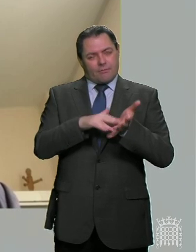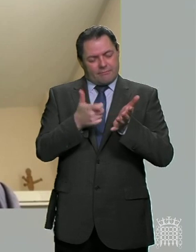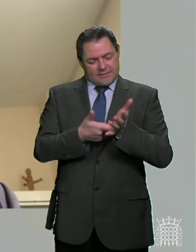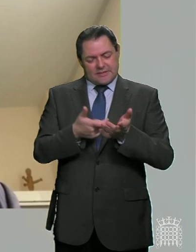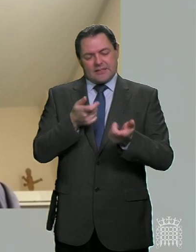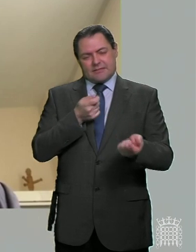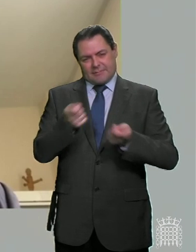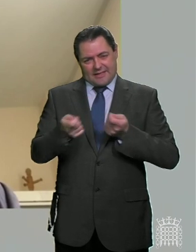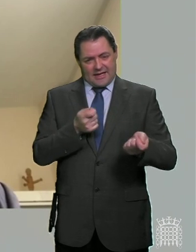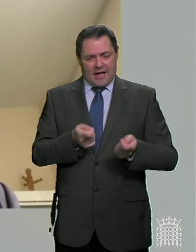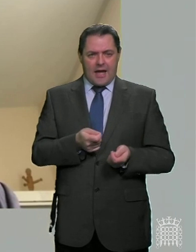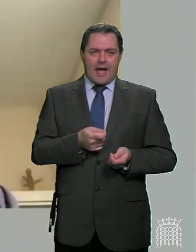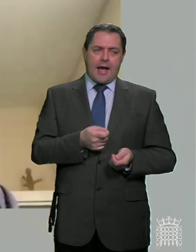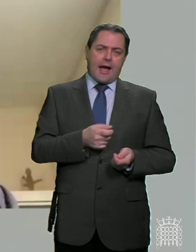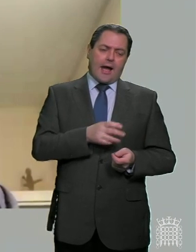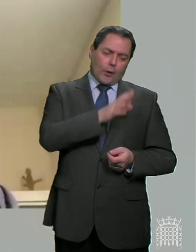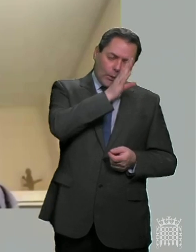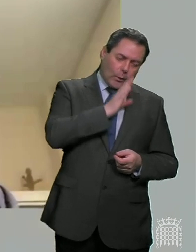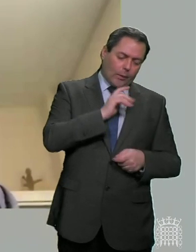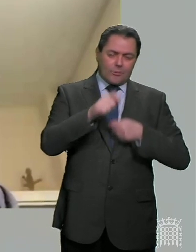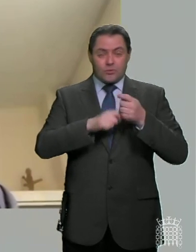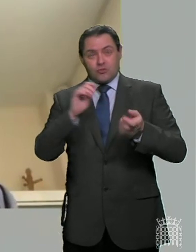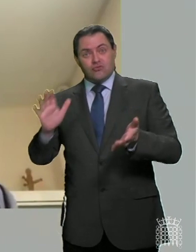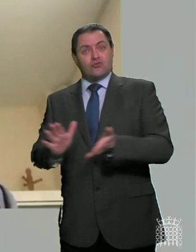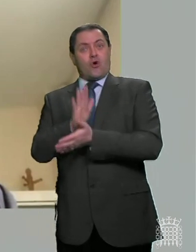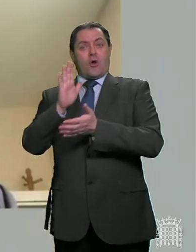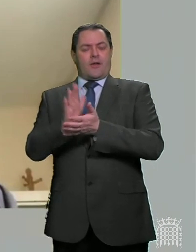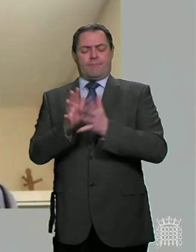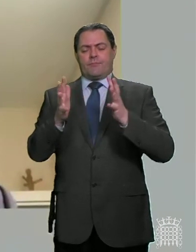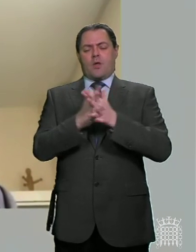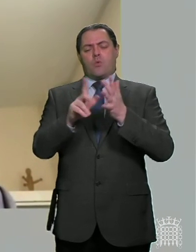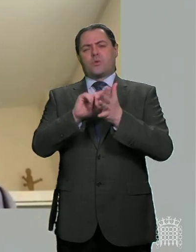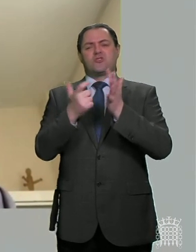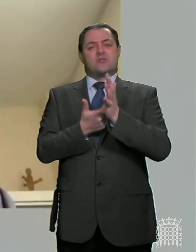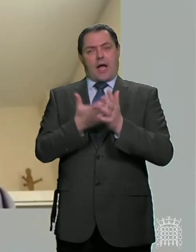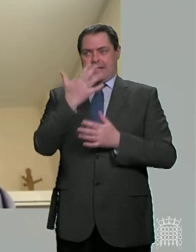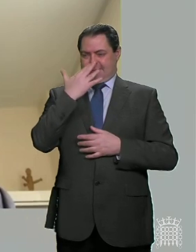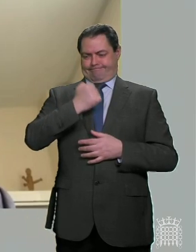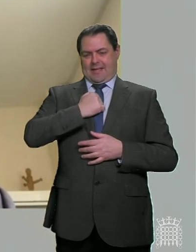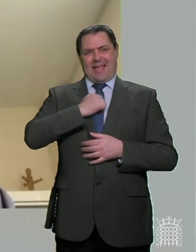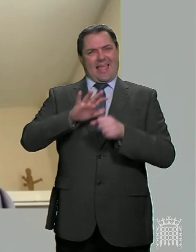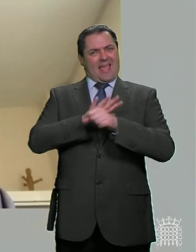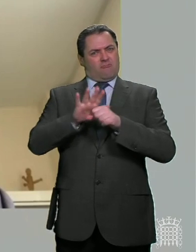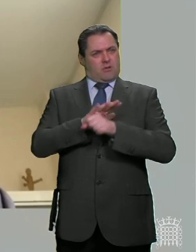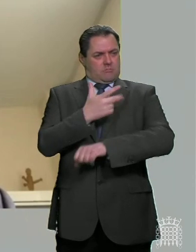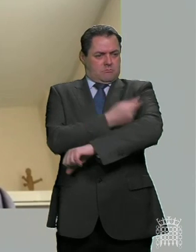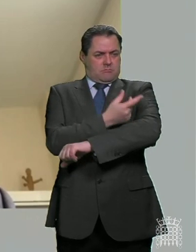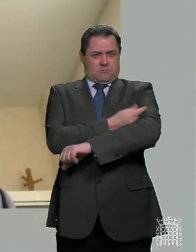From gloom to joy, with news from Winchester for the Prime Minister that the vaccination programme is going really, really well.